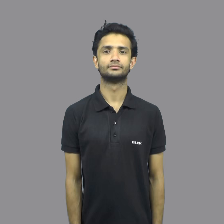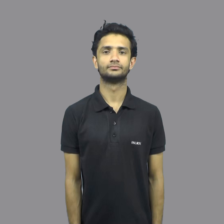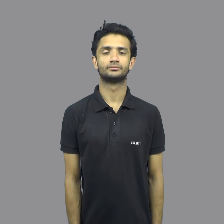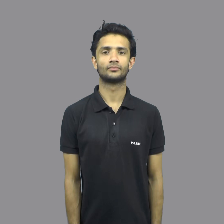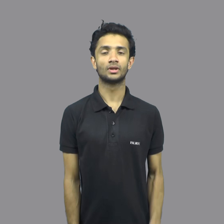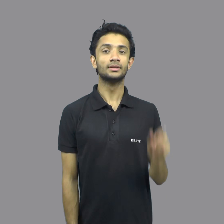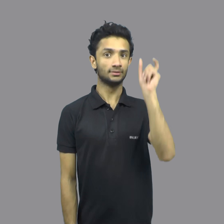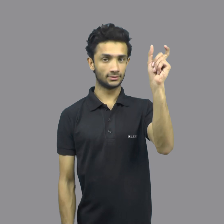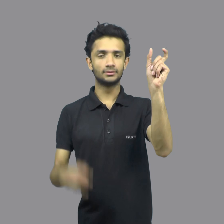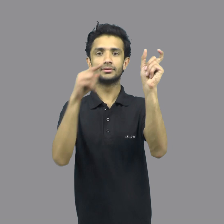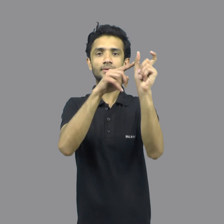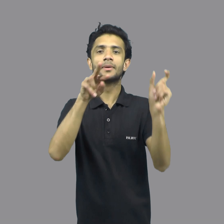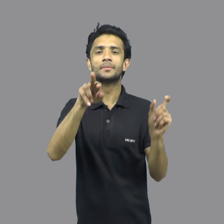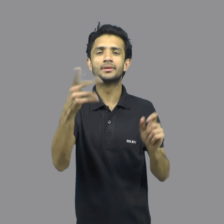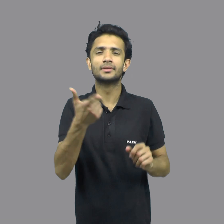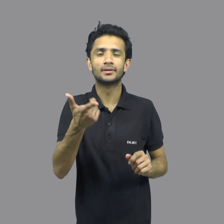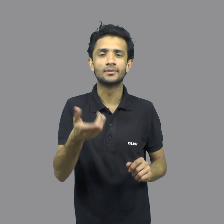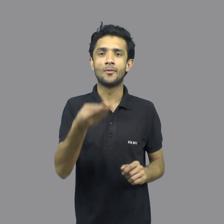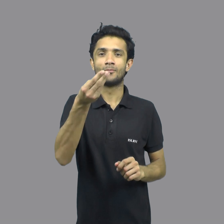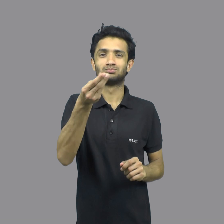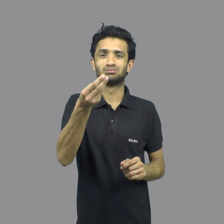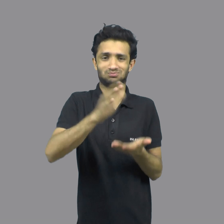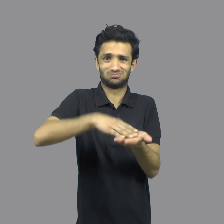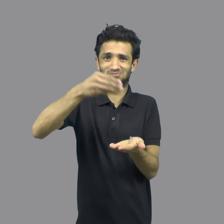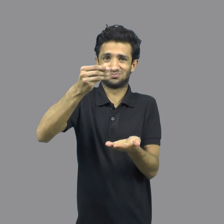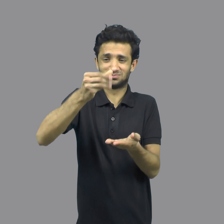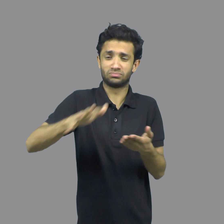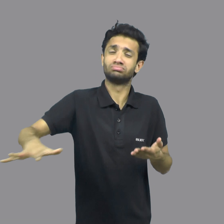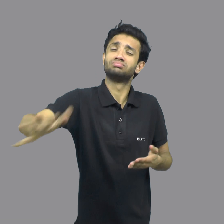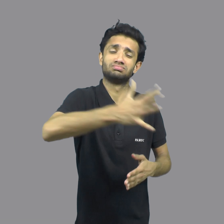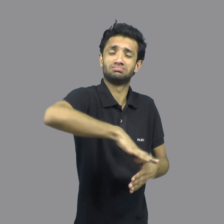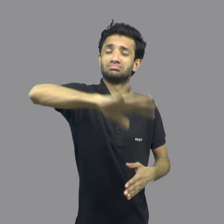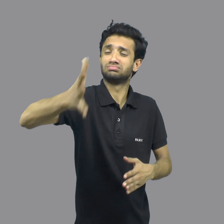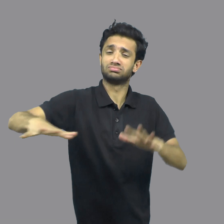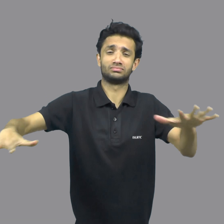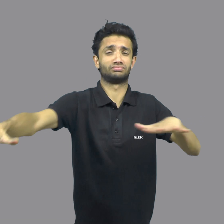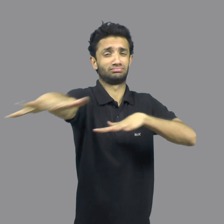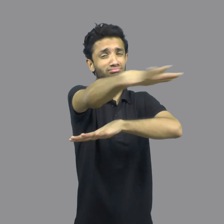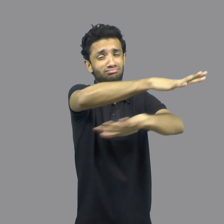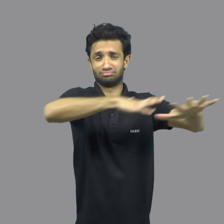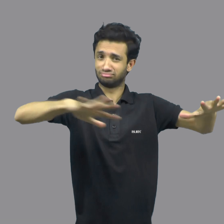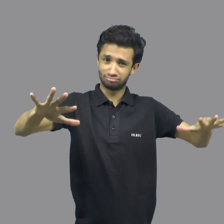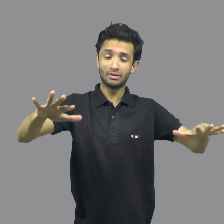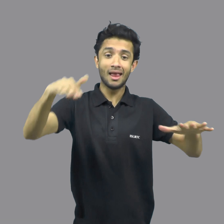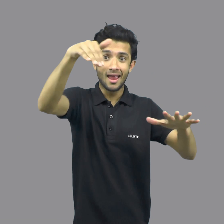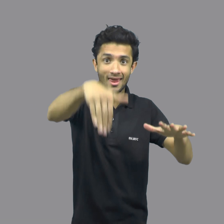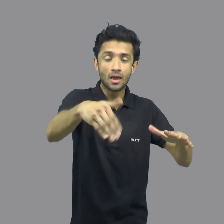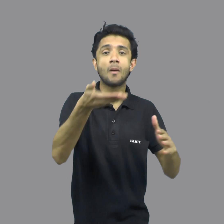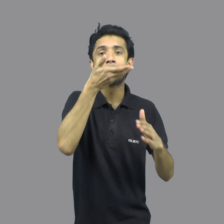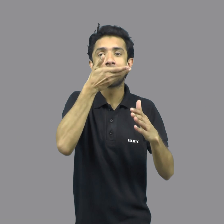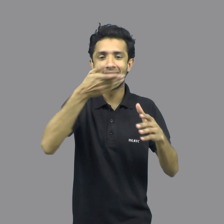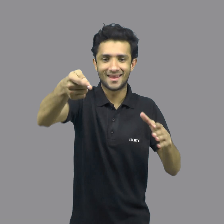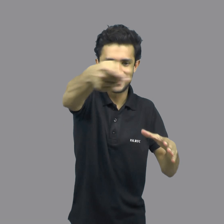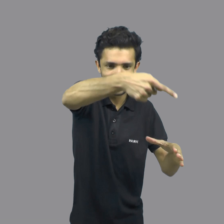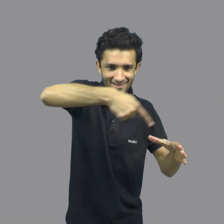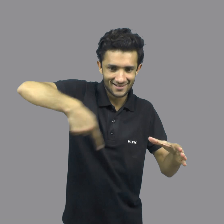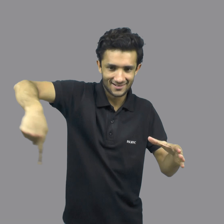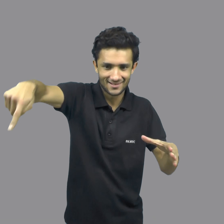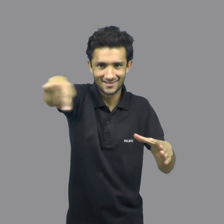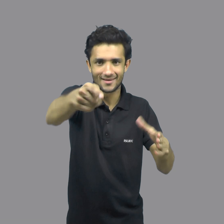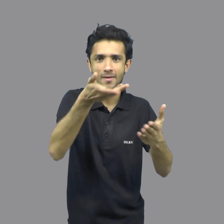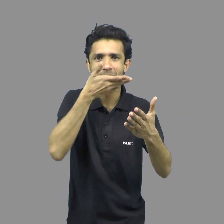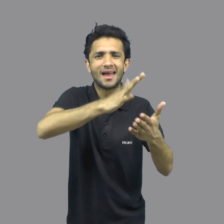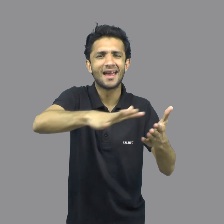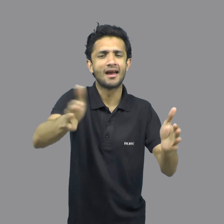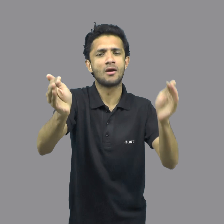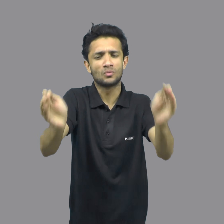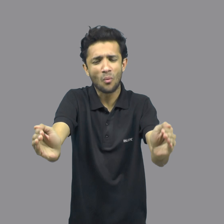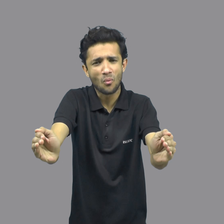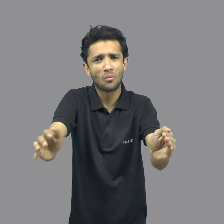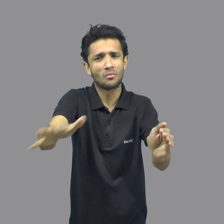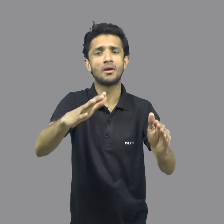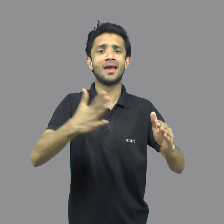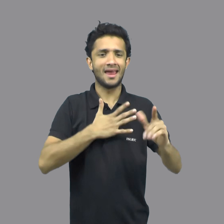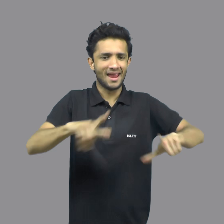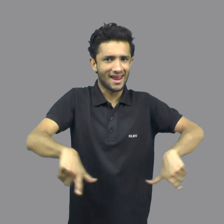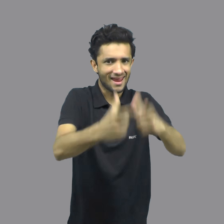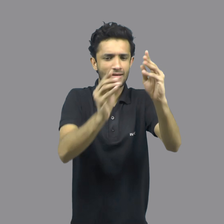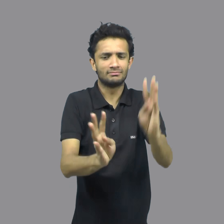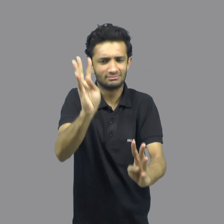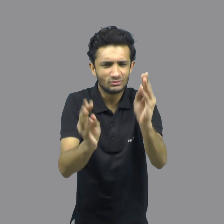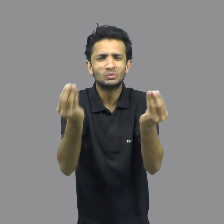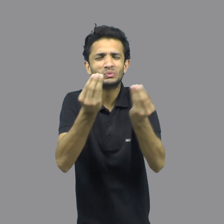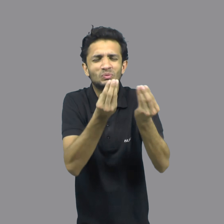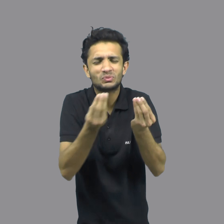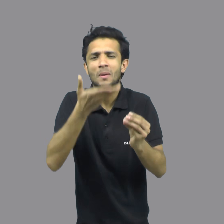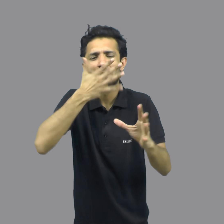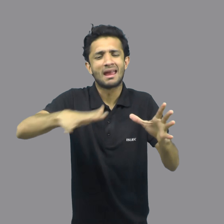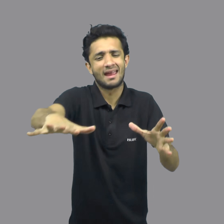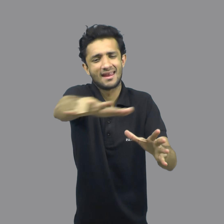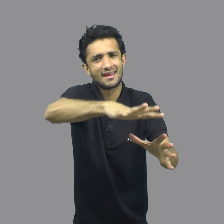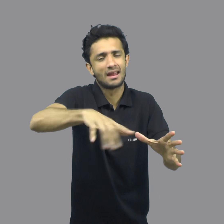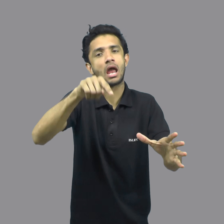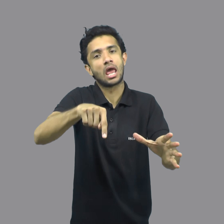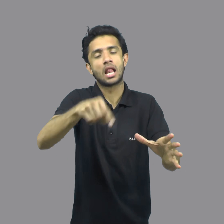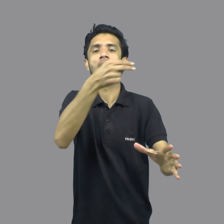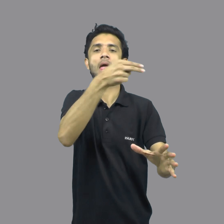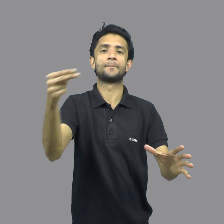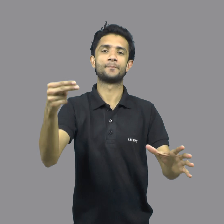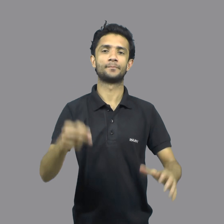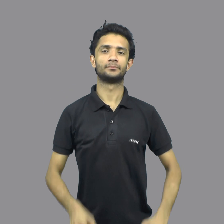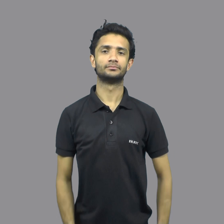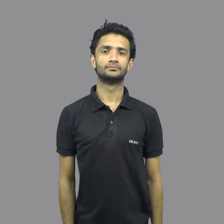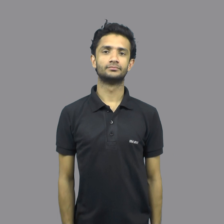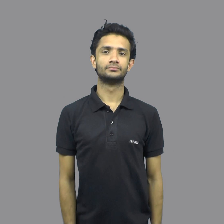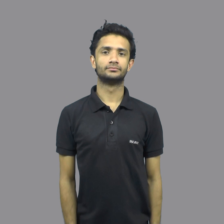Oasis